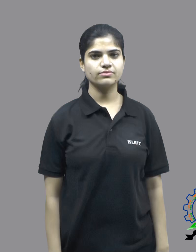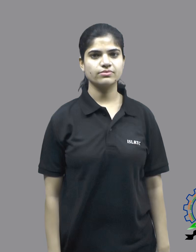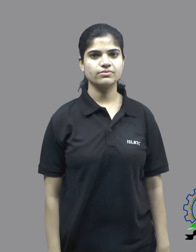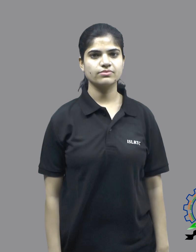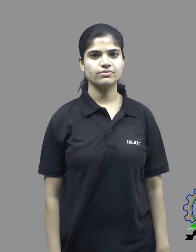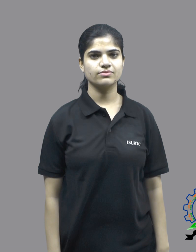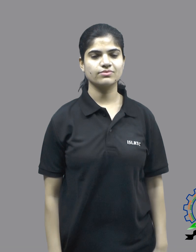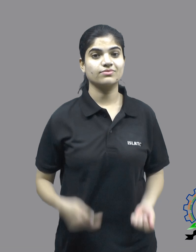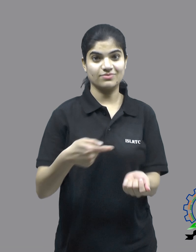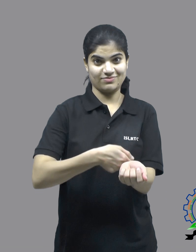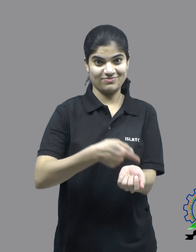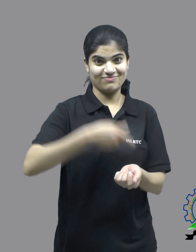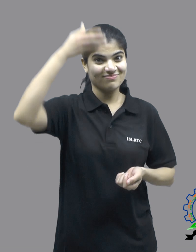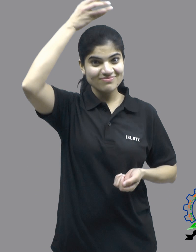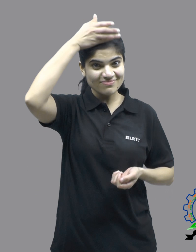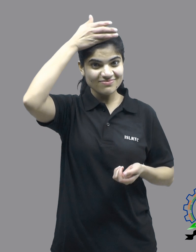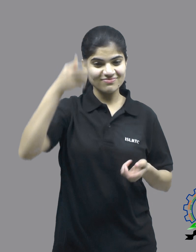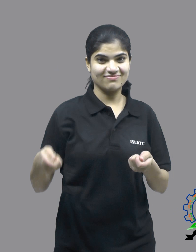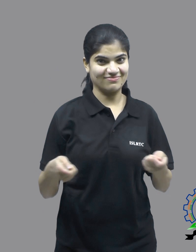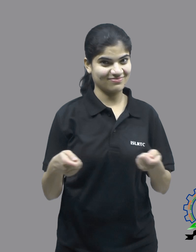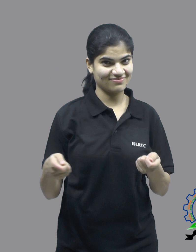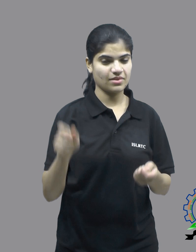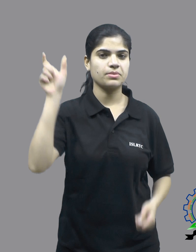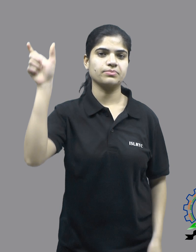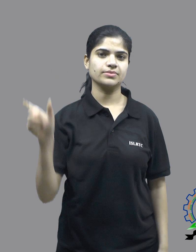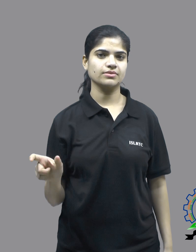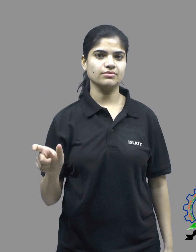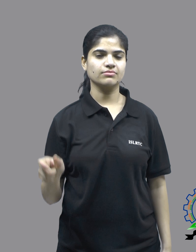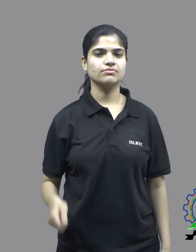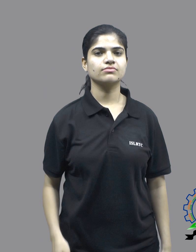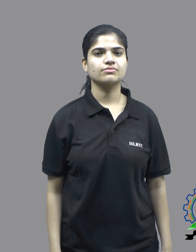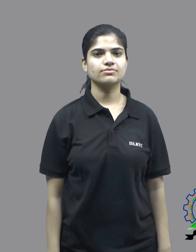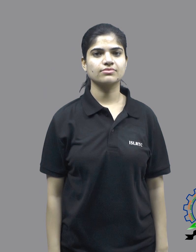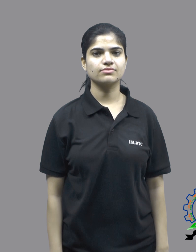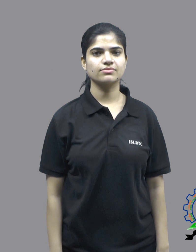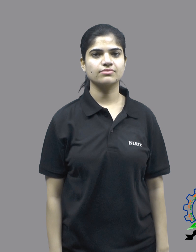Nurse